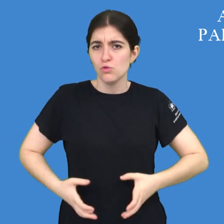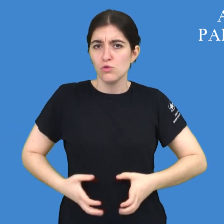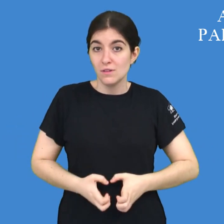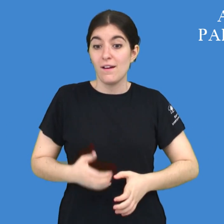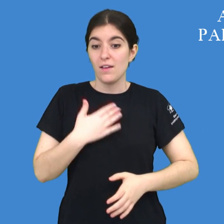reducir